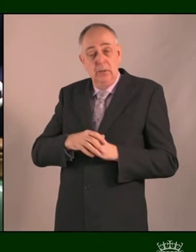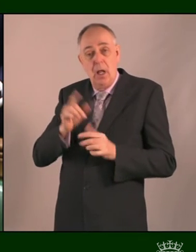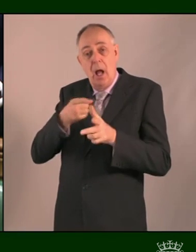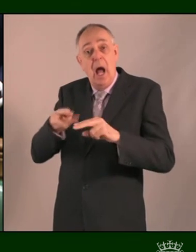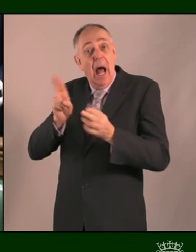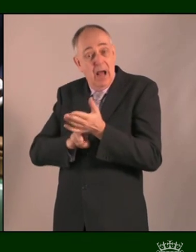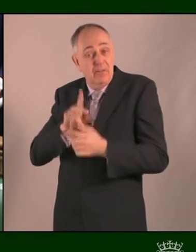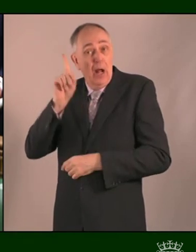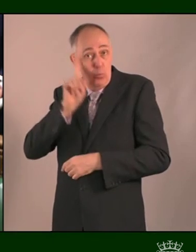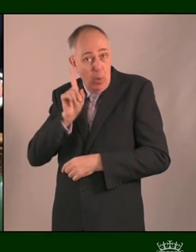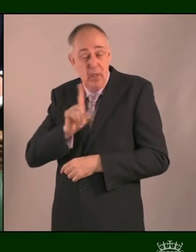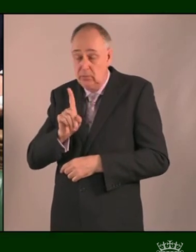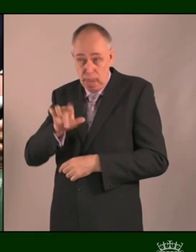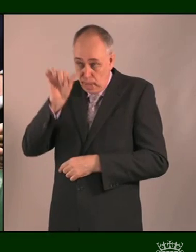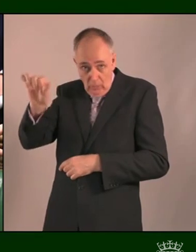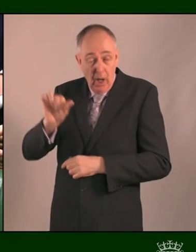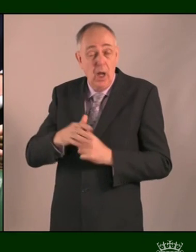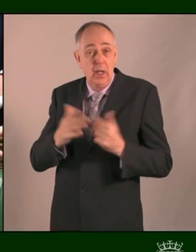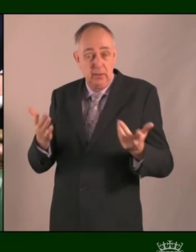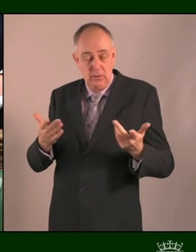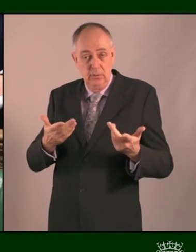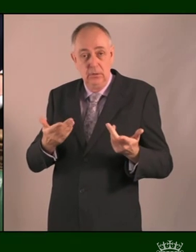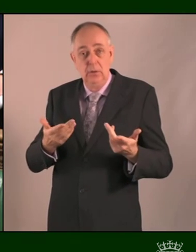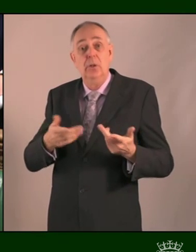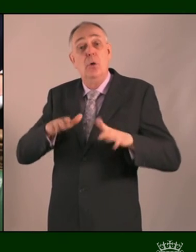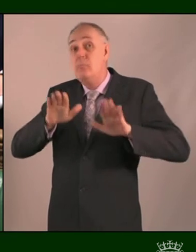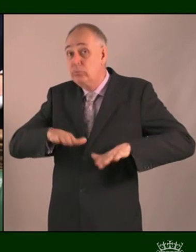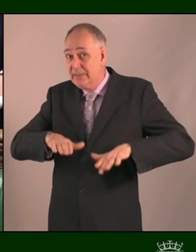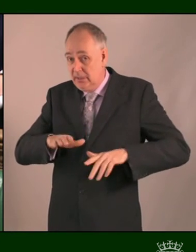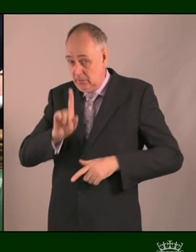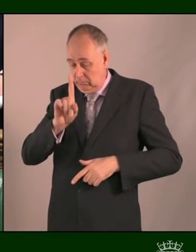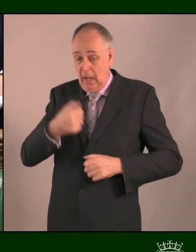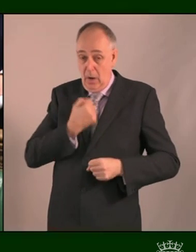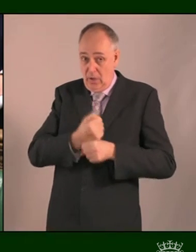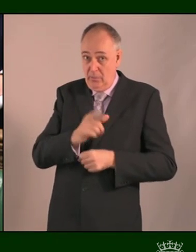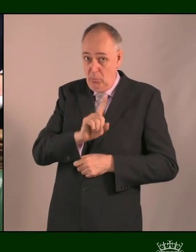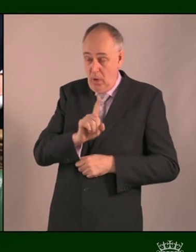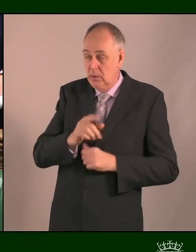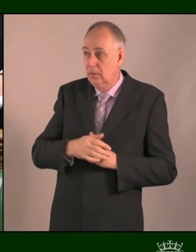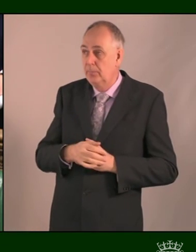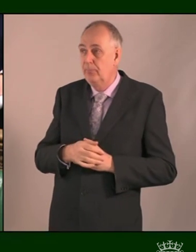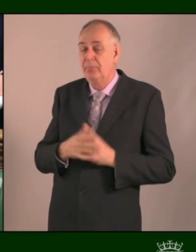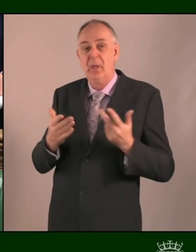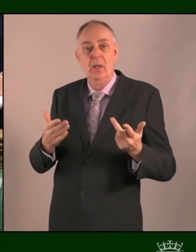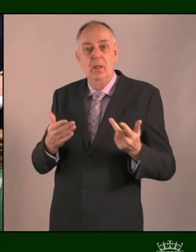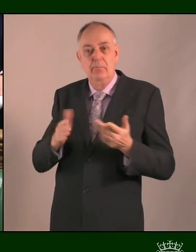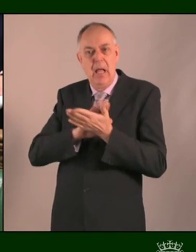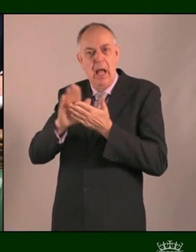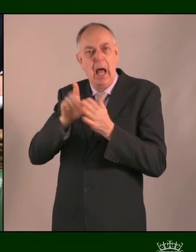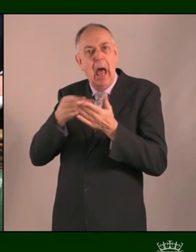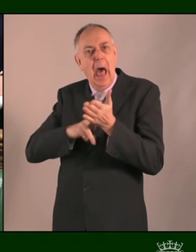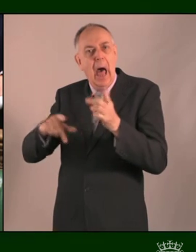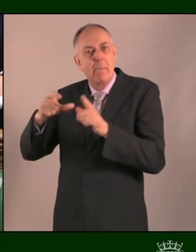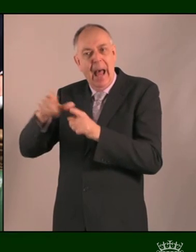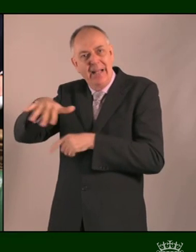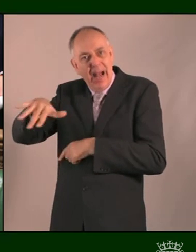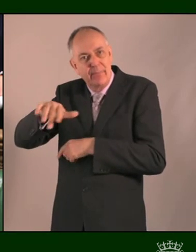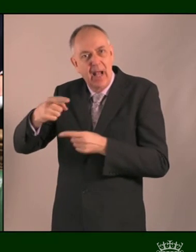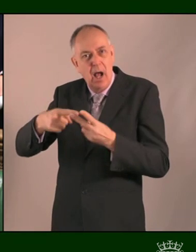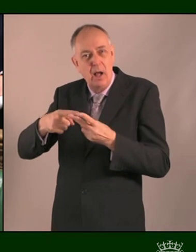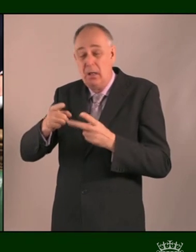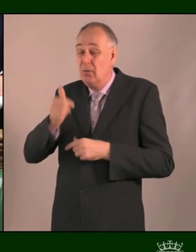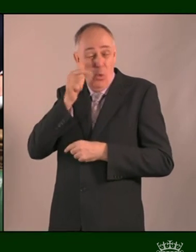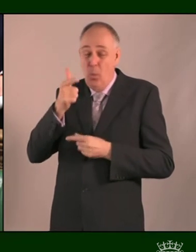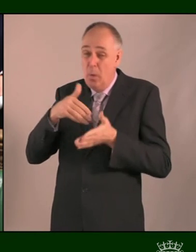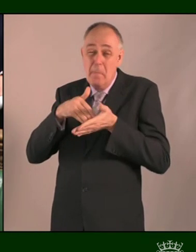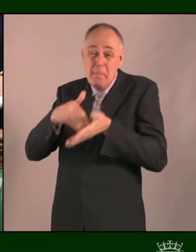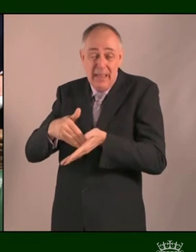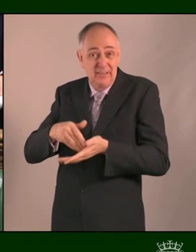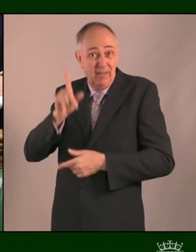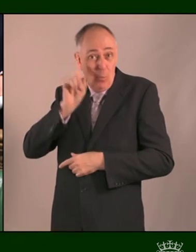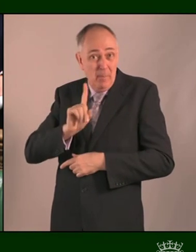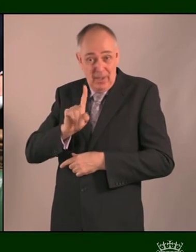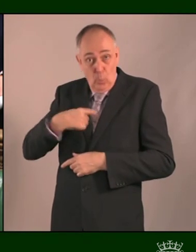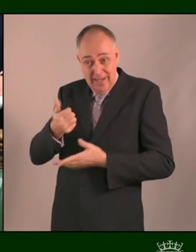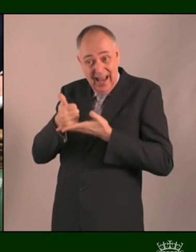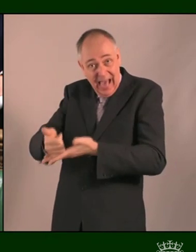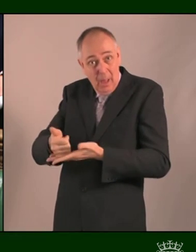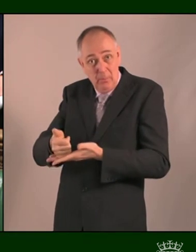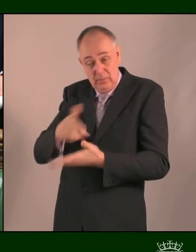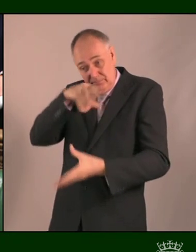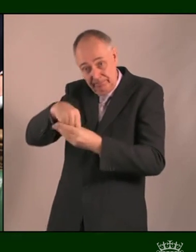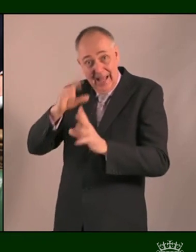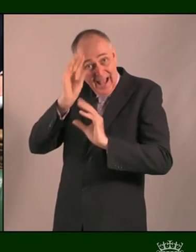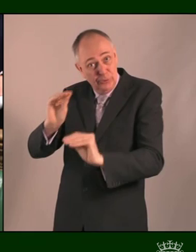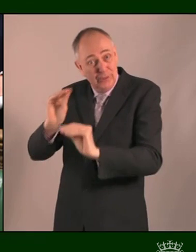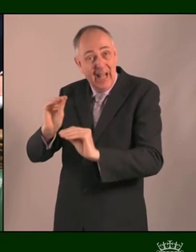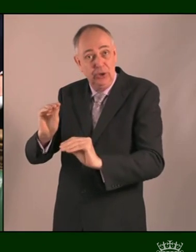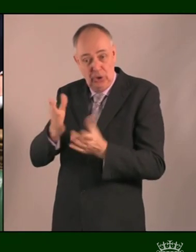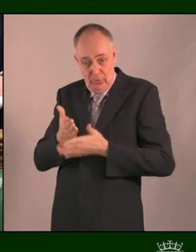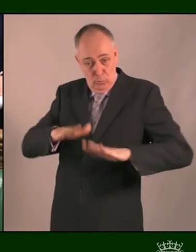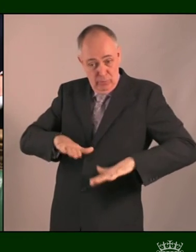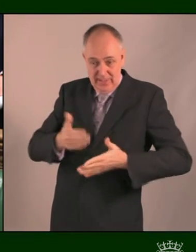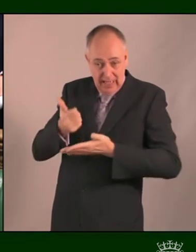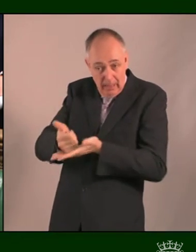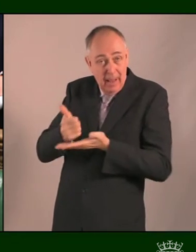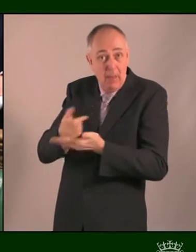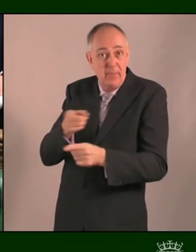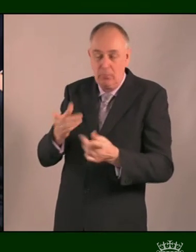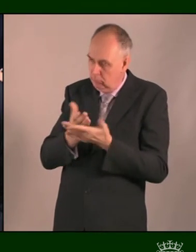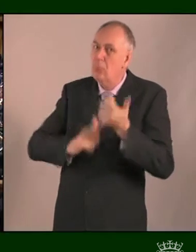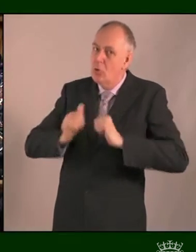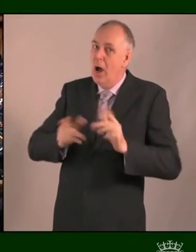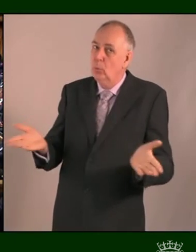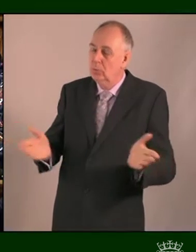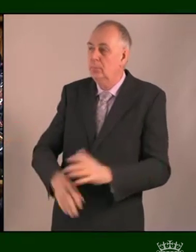It is one of the great achievements of this country, despite all the sacrifices that we experienced in the operations in Helmand, that millions of women in Afghanistan were helped into education, thanks to the interventions of this country, and we can be very proud of what we did.